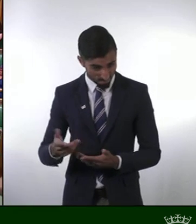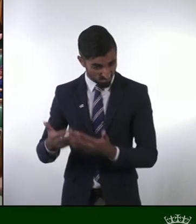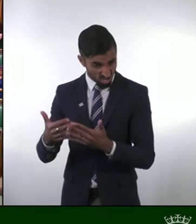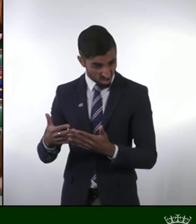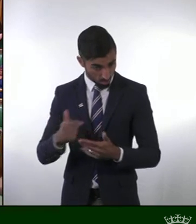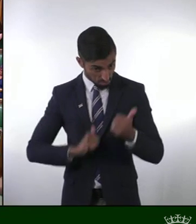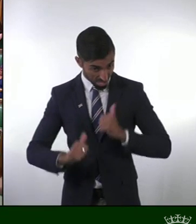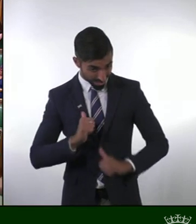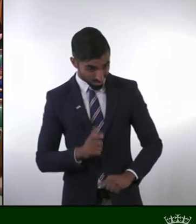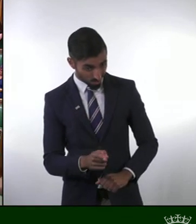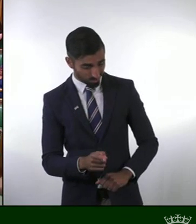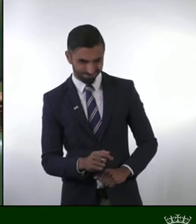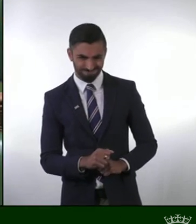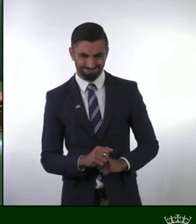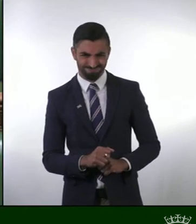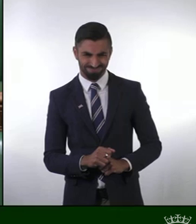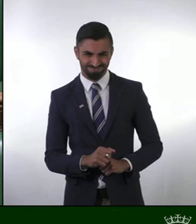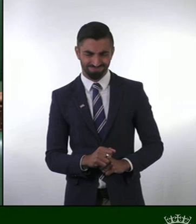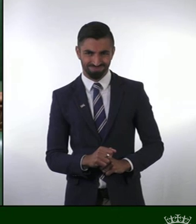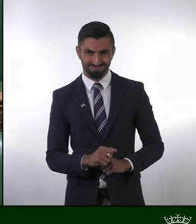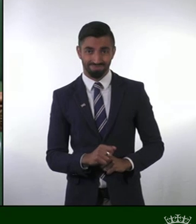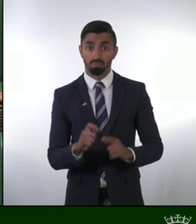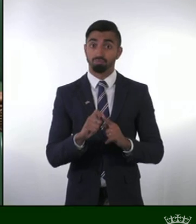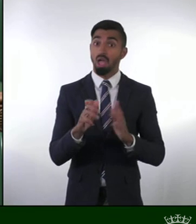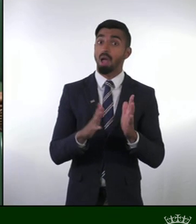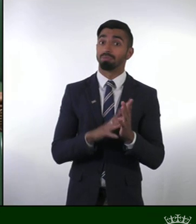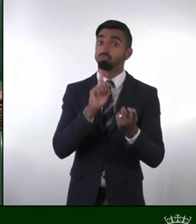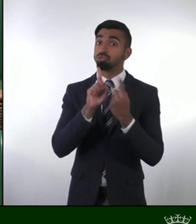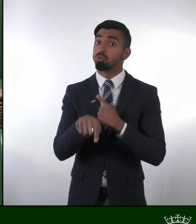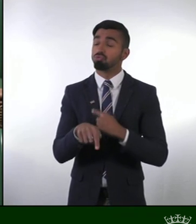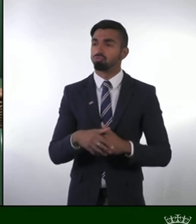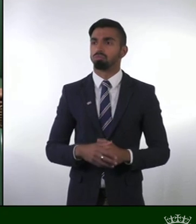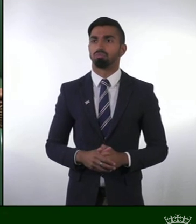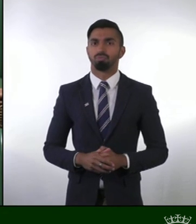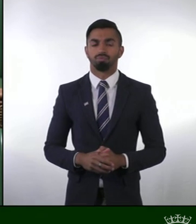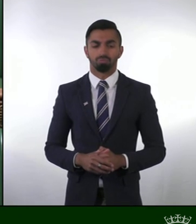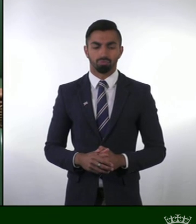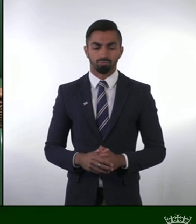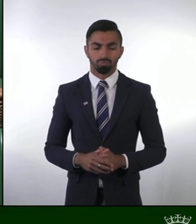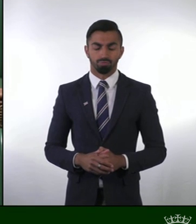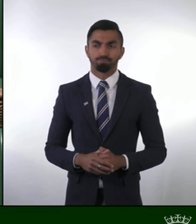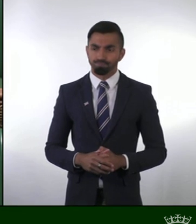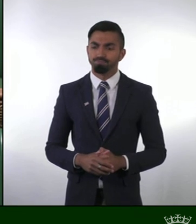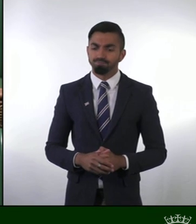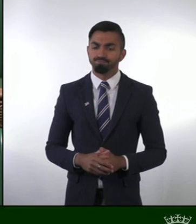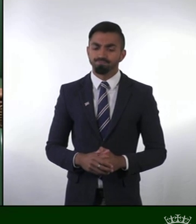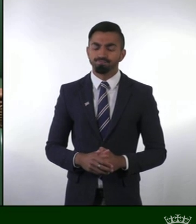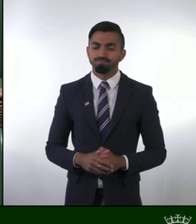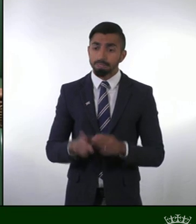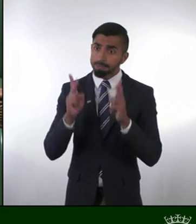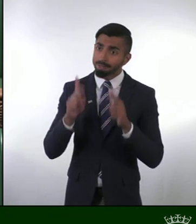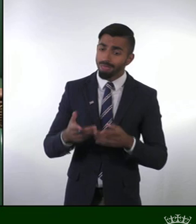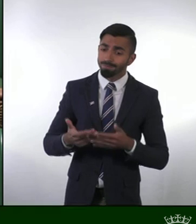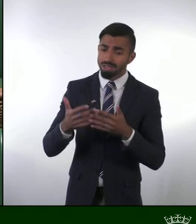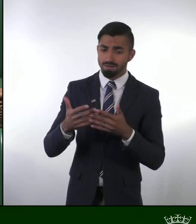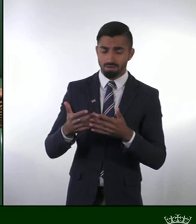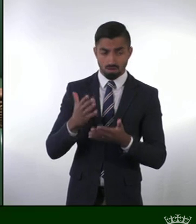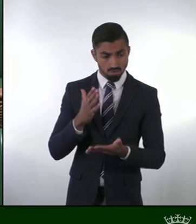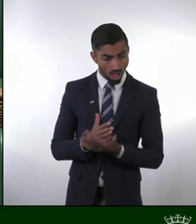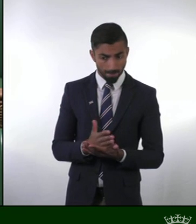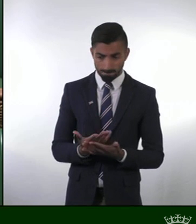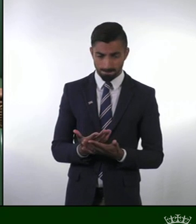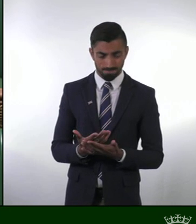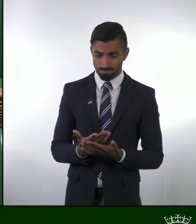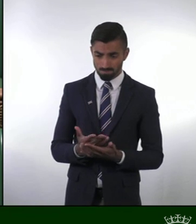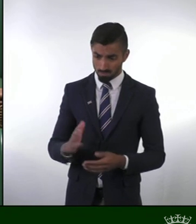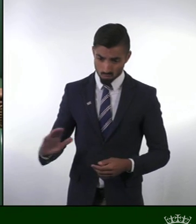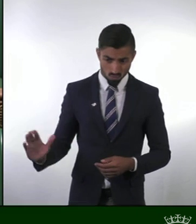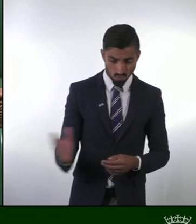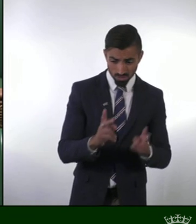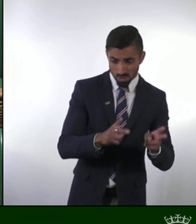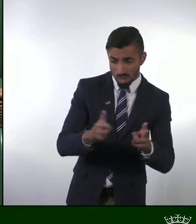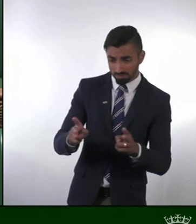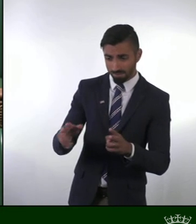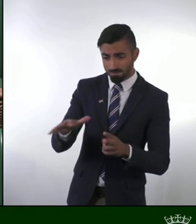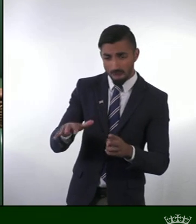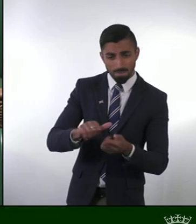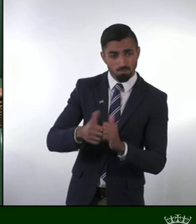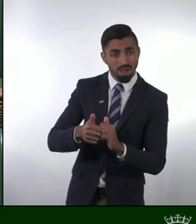Let me just say that on the death figures for this country, we mourn every one; we grieve for their relatives and their friends.